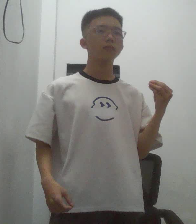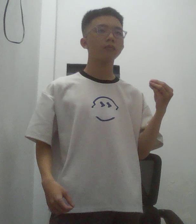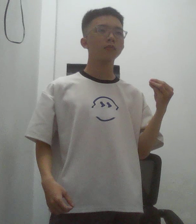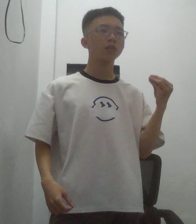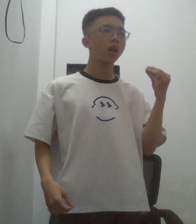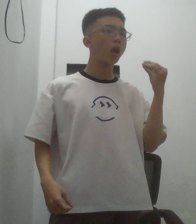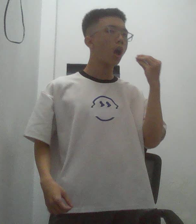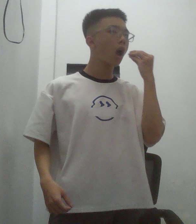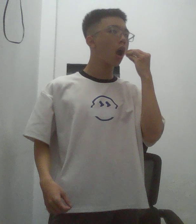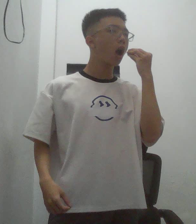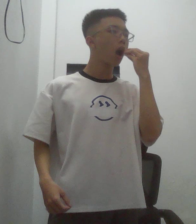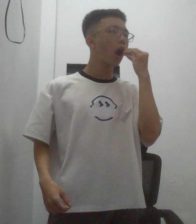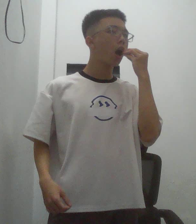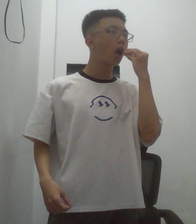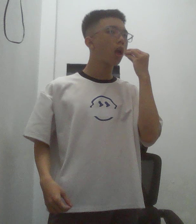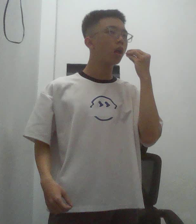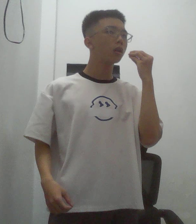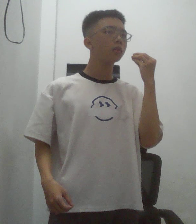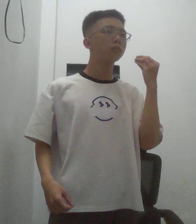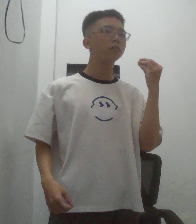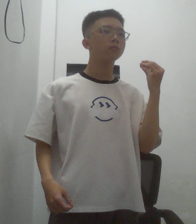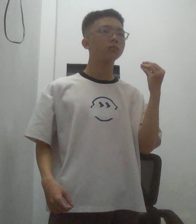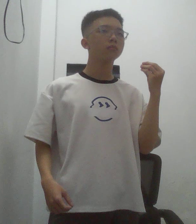an